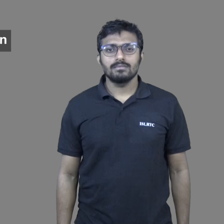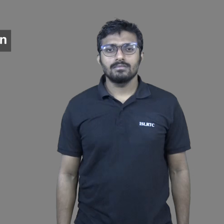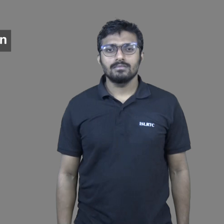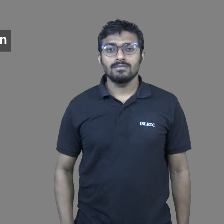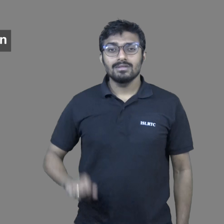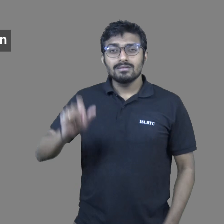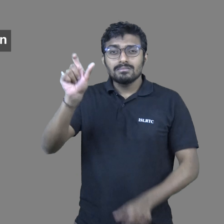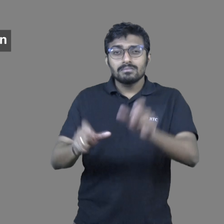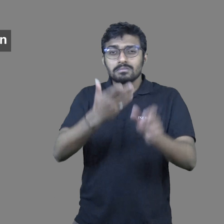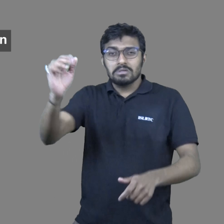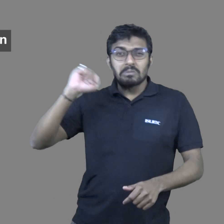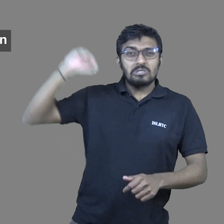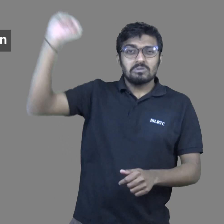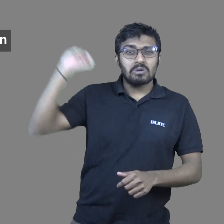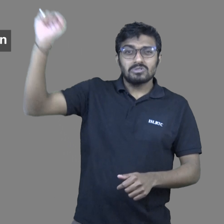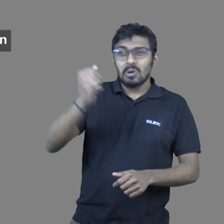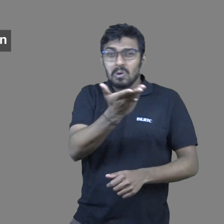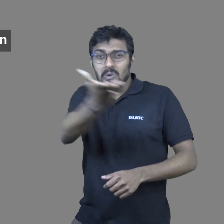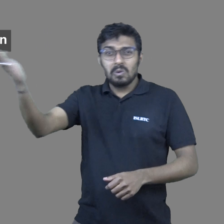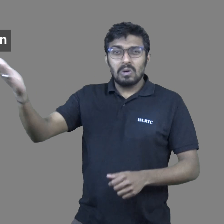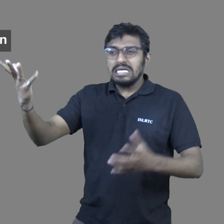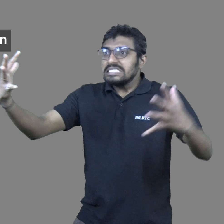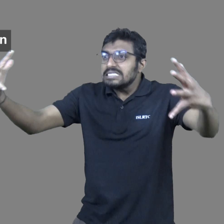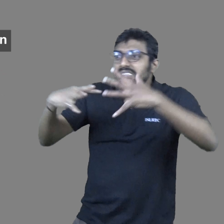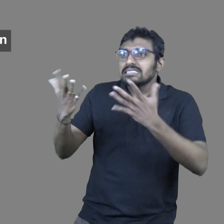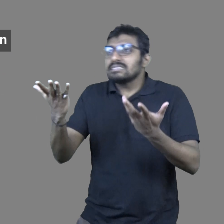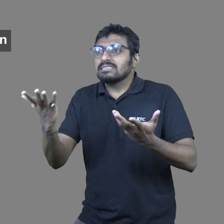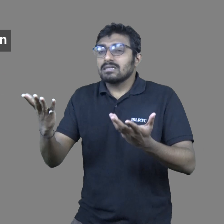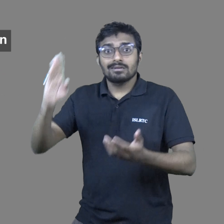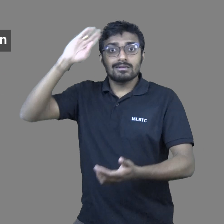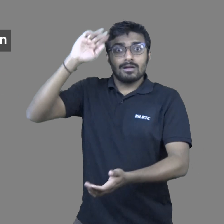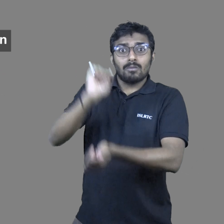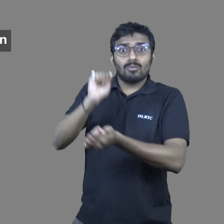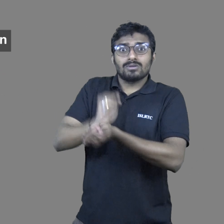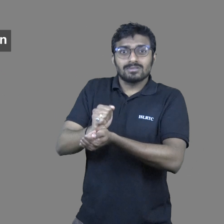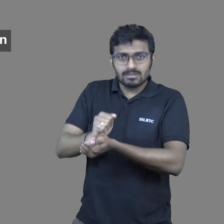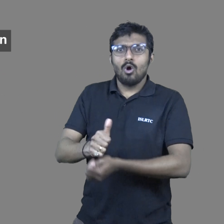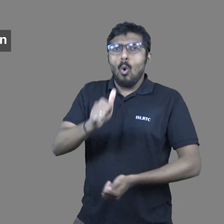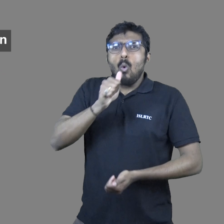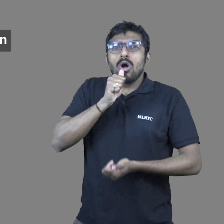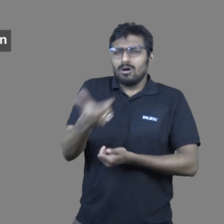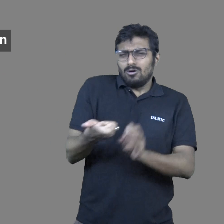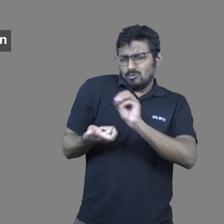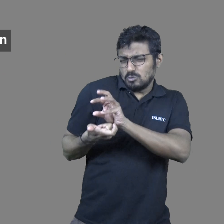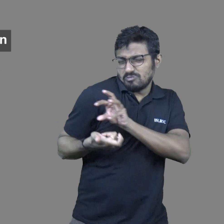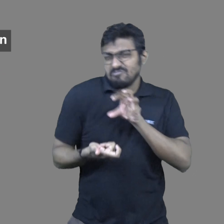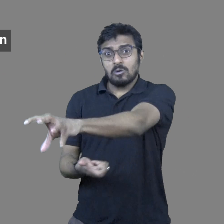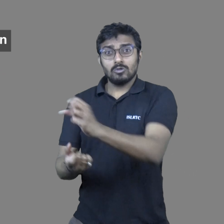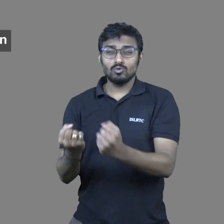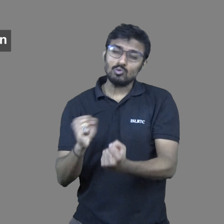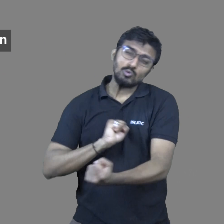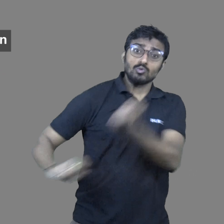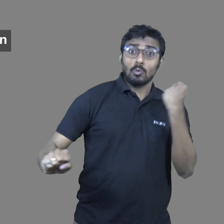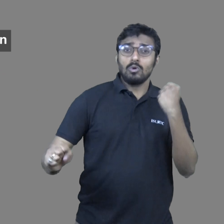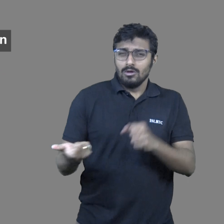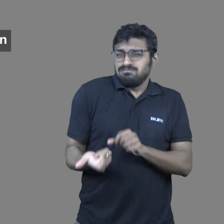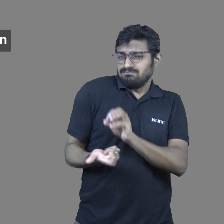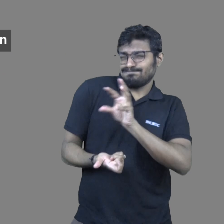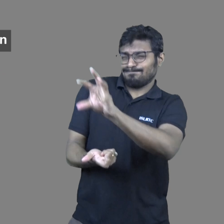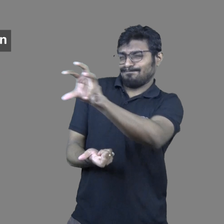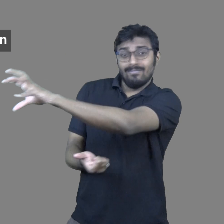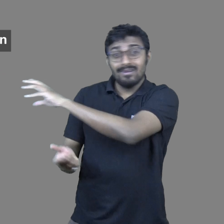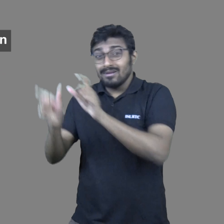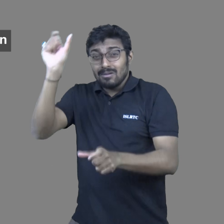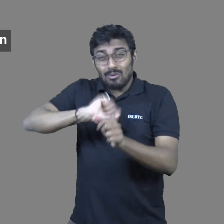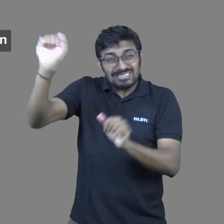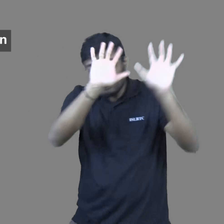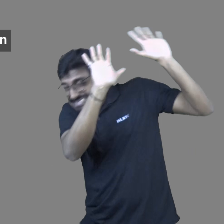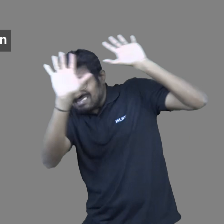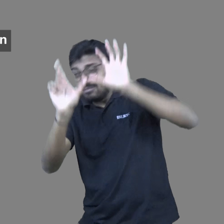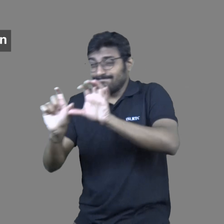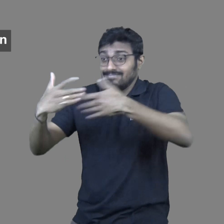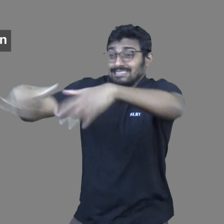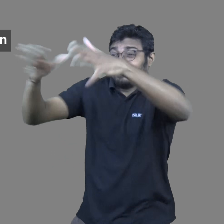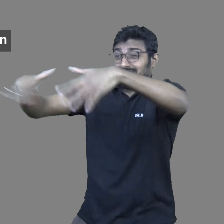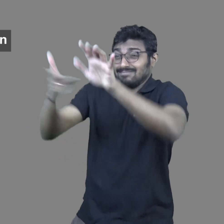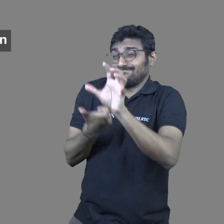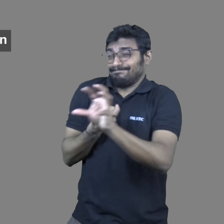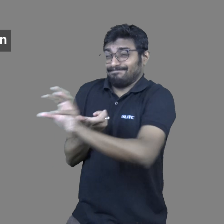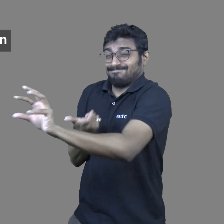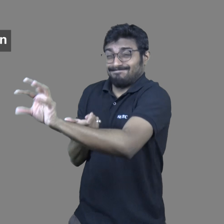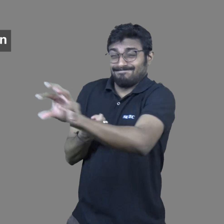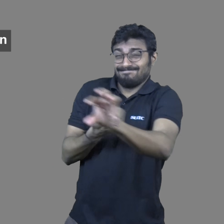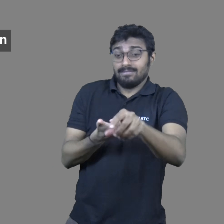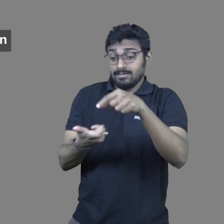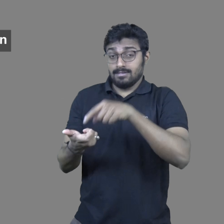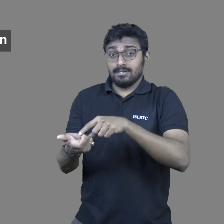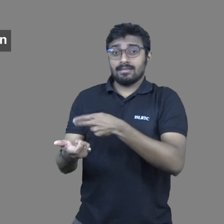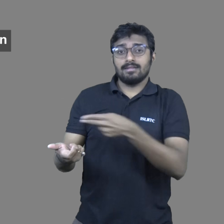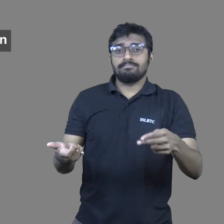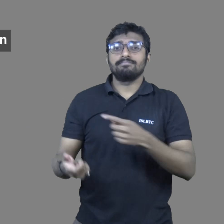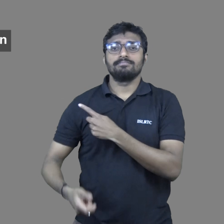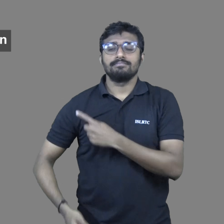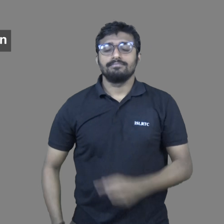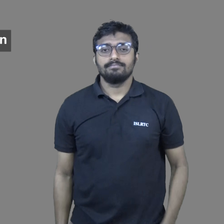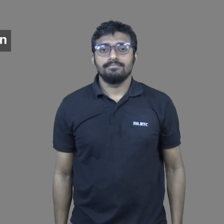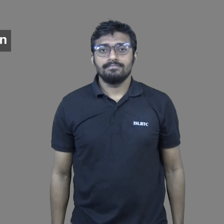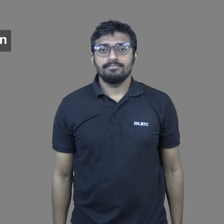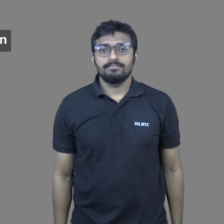Water Cannon